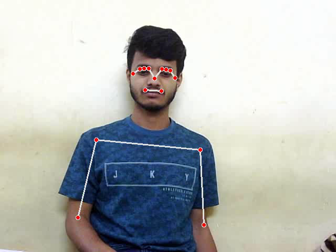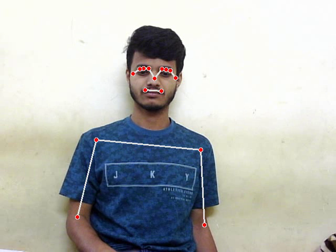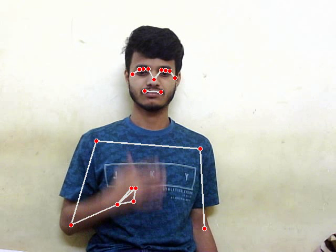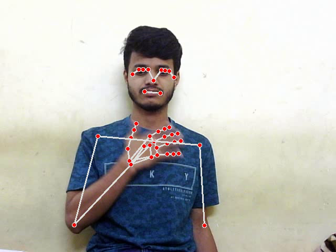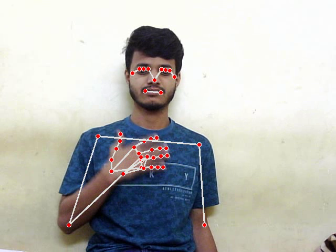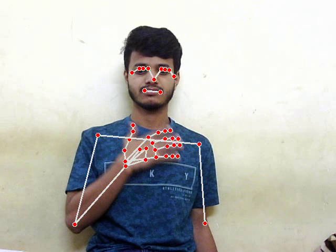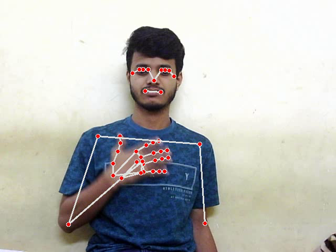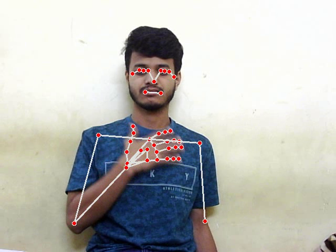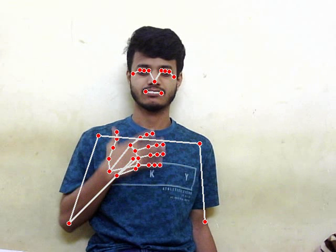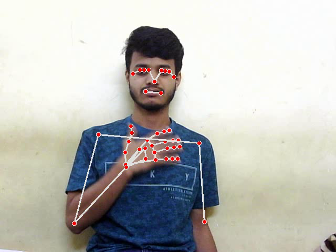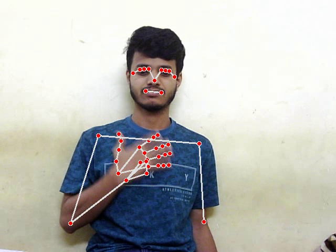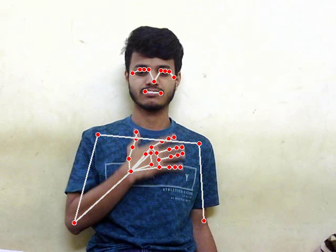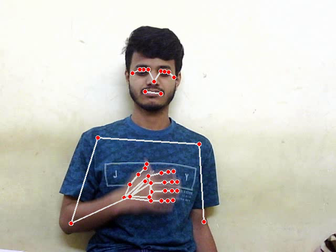please